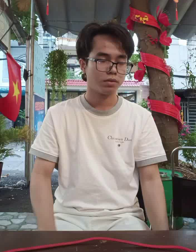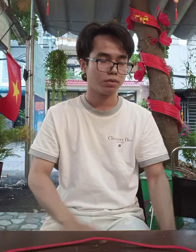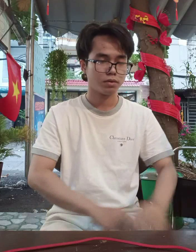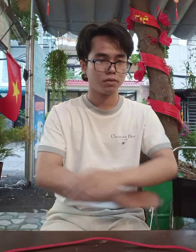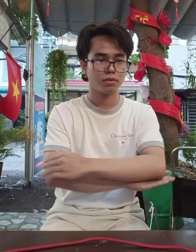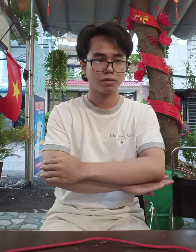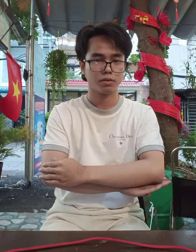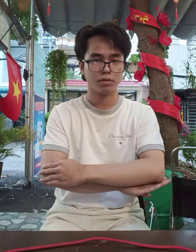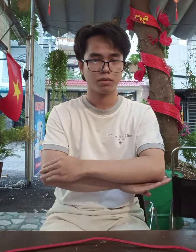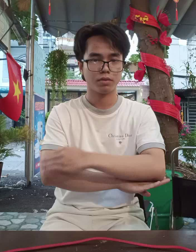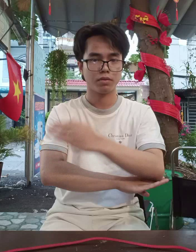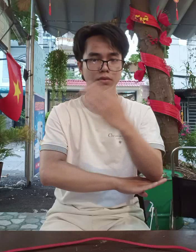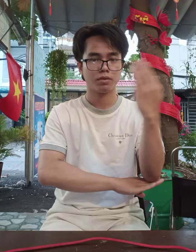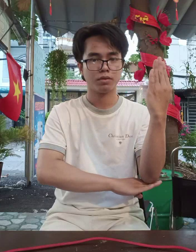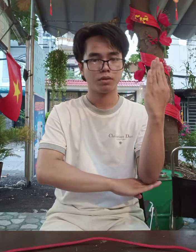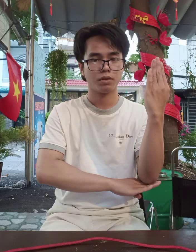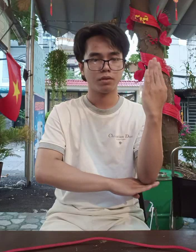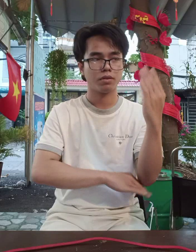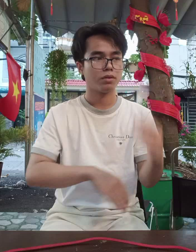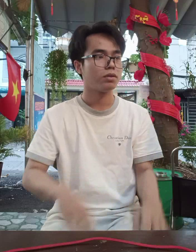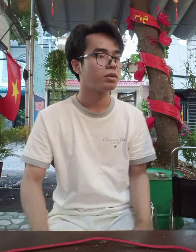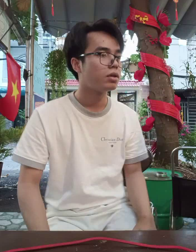buoi sang